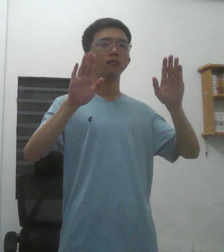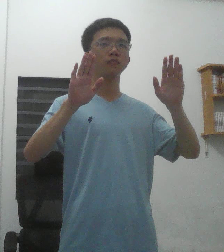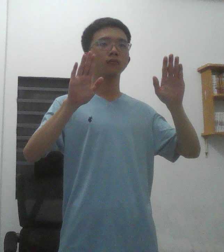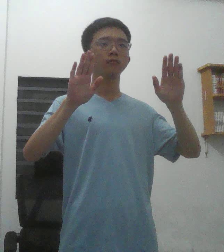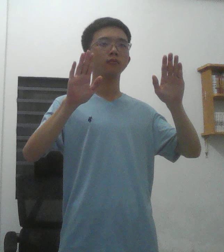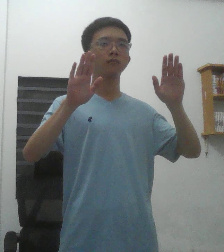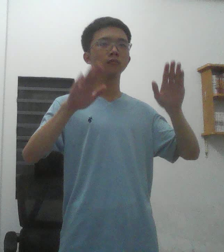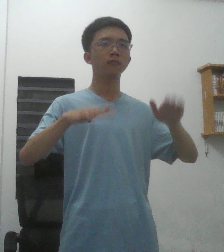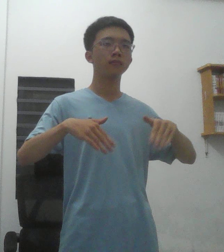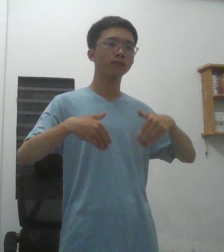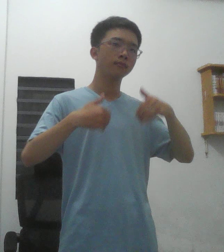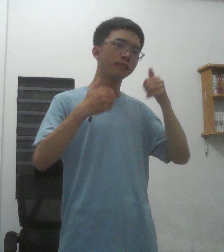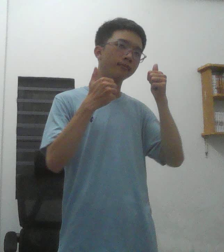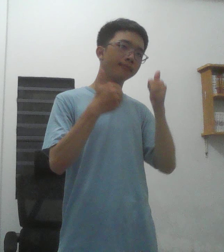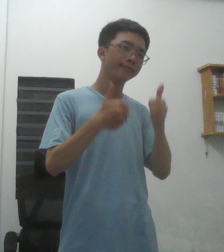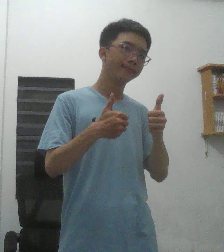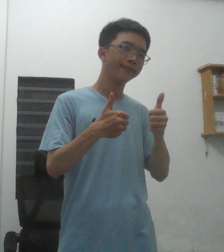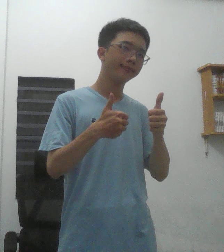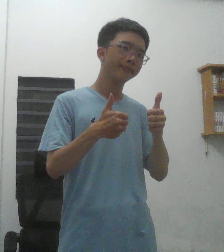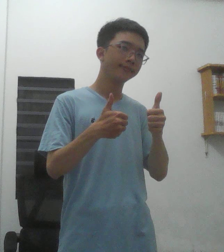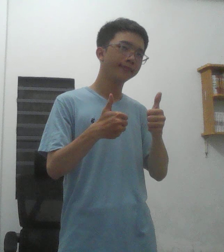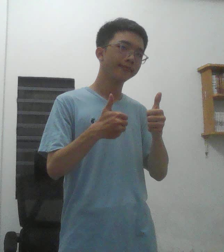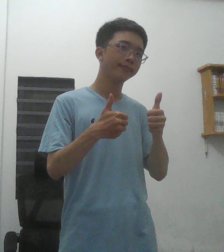tuyet voi